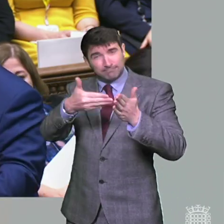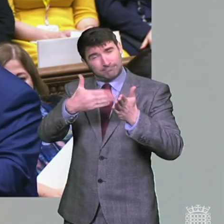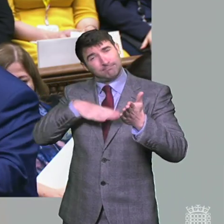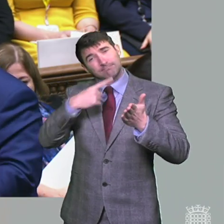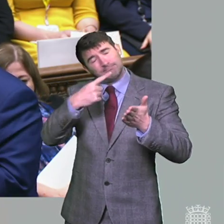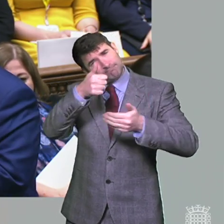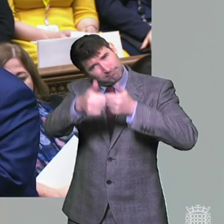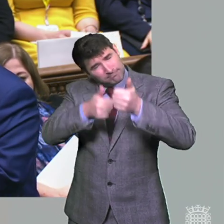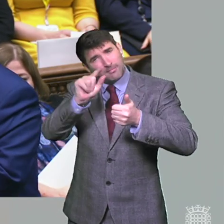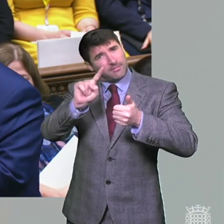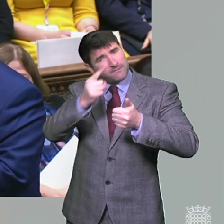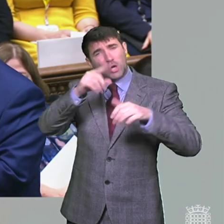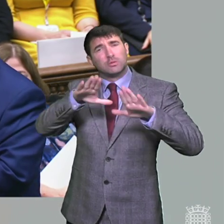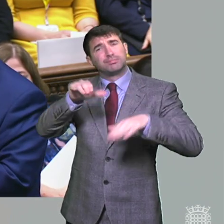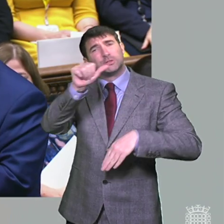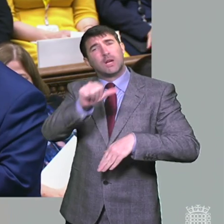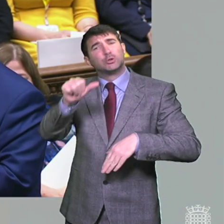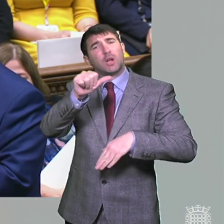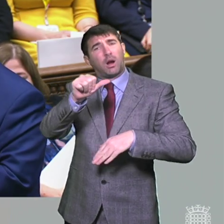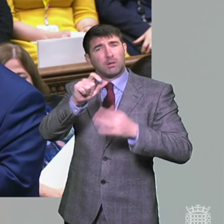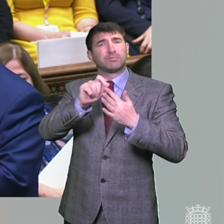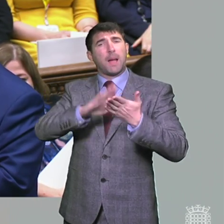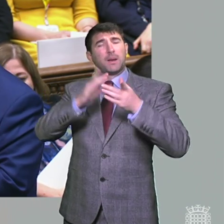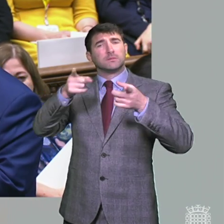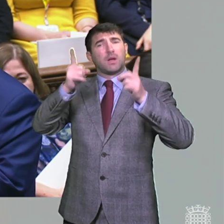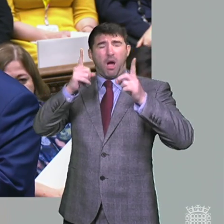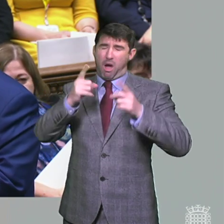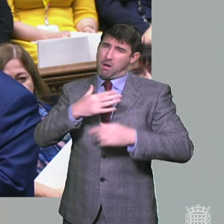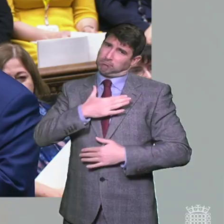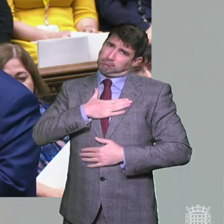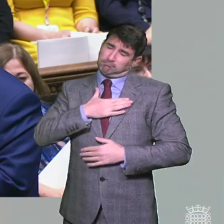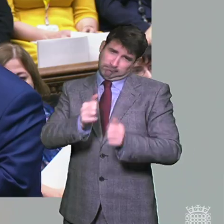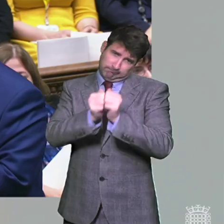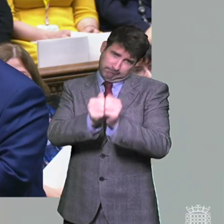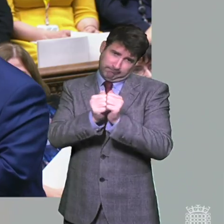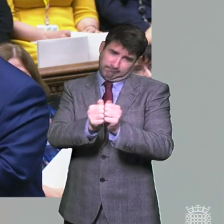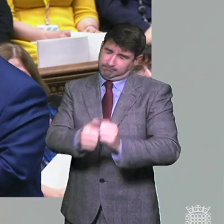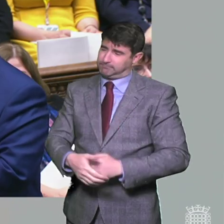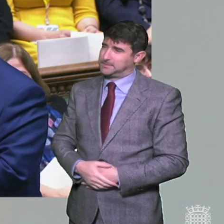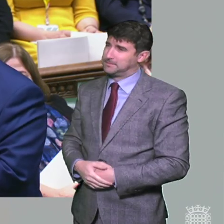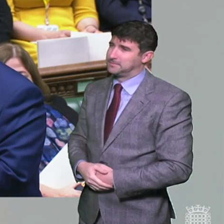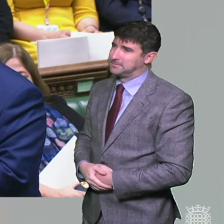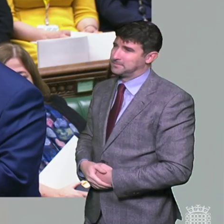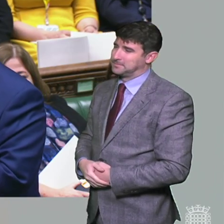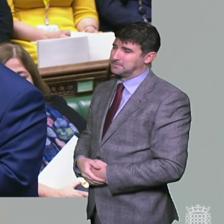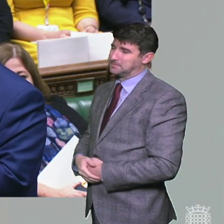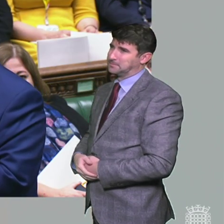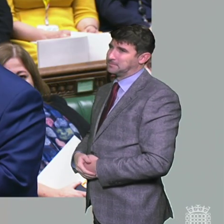The significance and symbolism of the achievement is to be warmly welcomed by everyone.